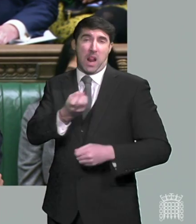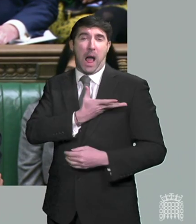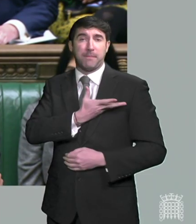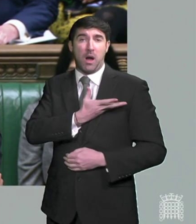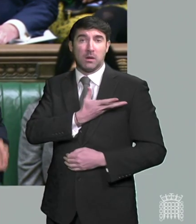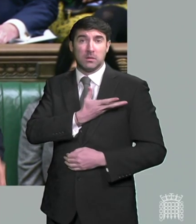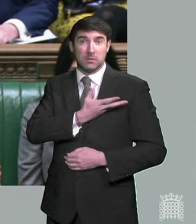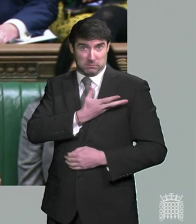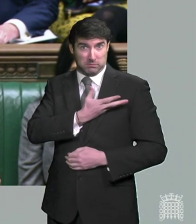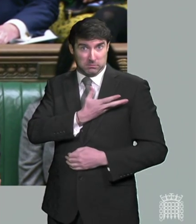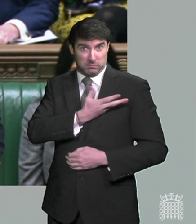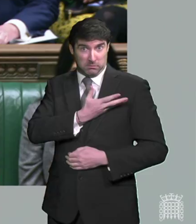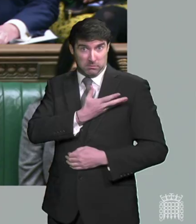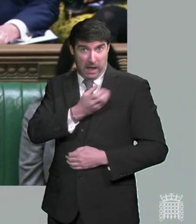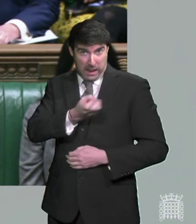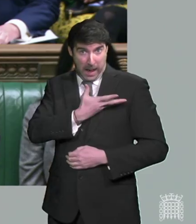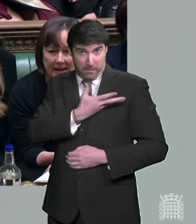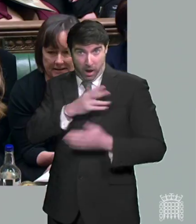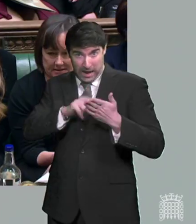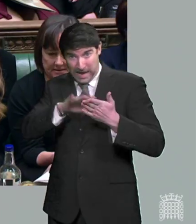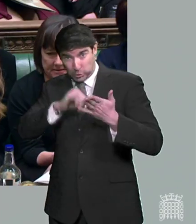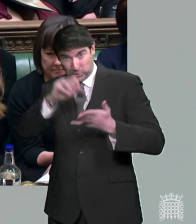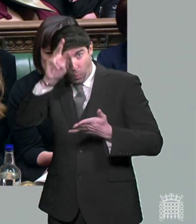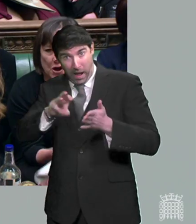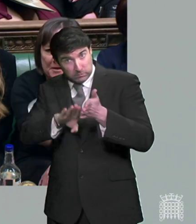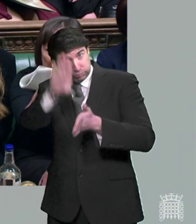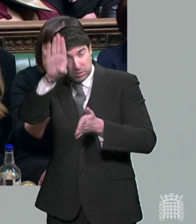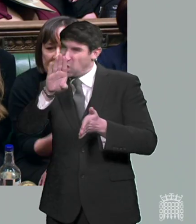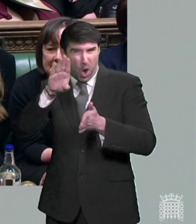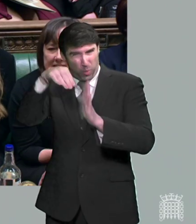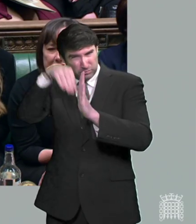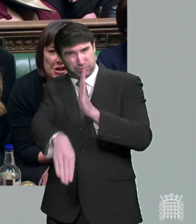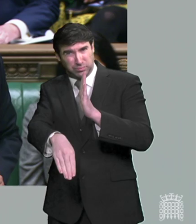Of course they are, because the NHS everywhere is under pressure.